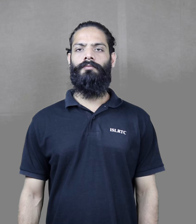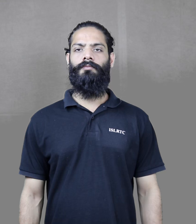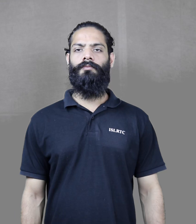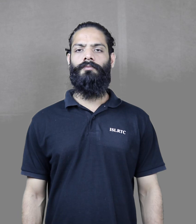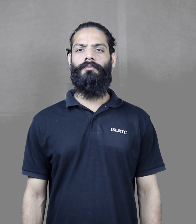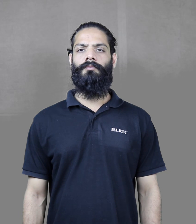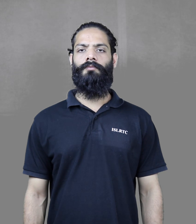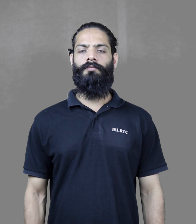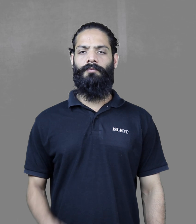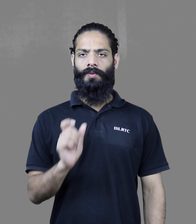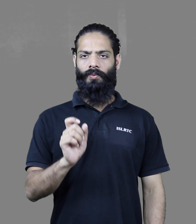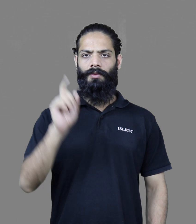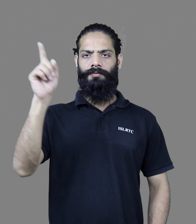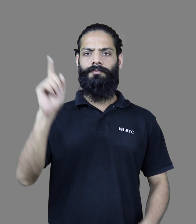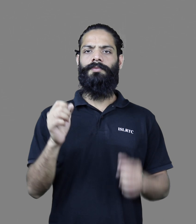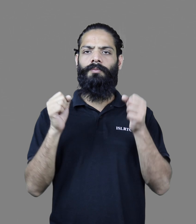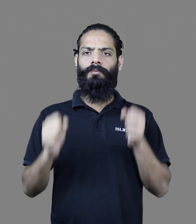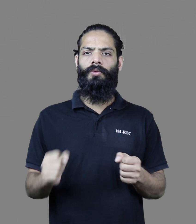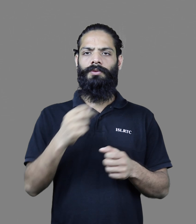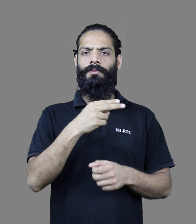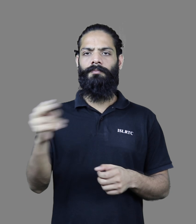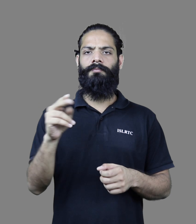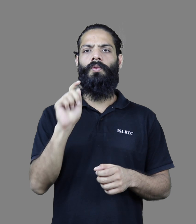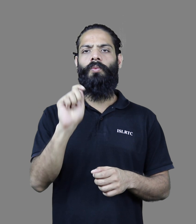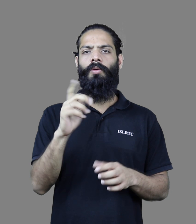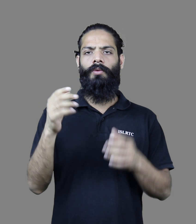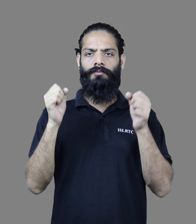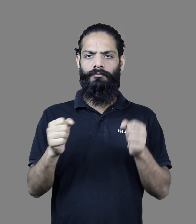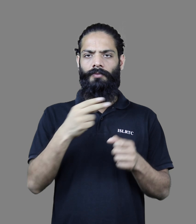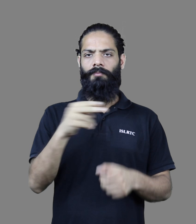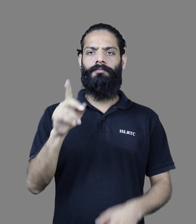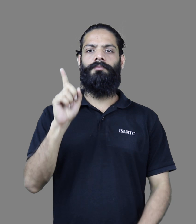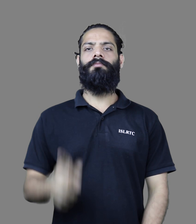Designation